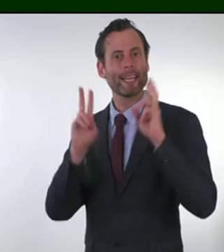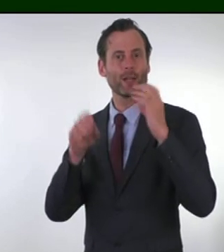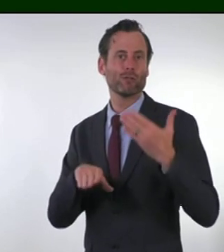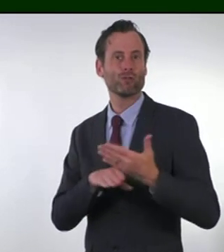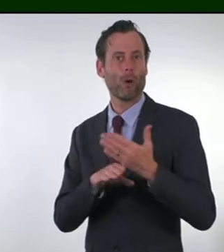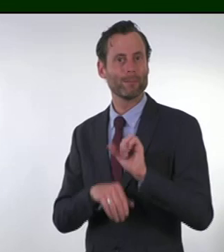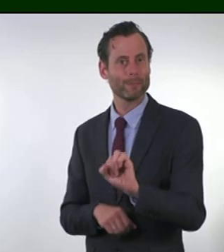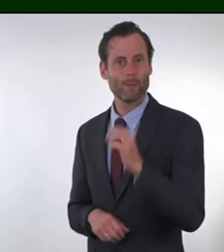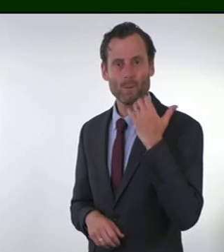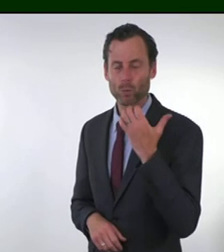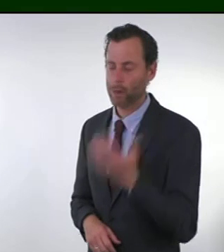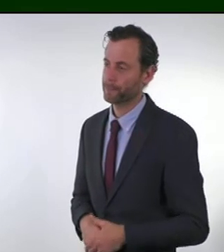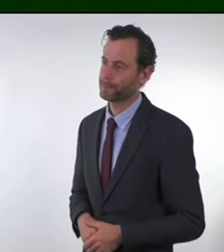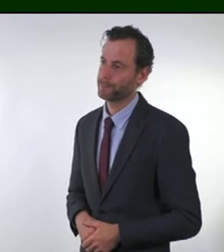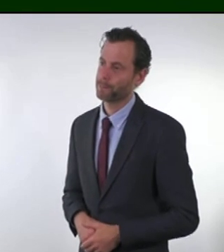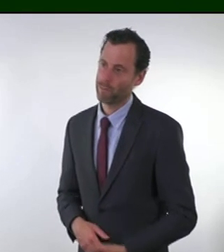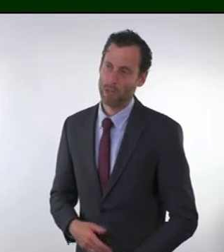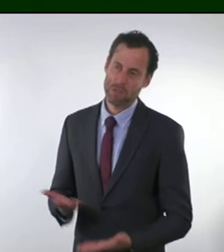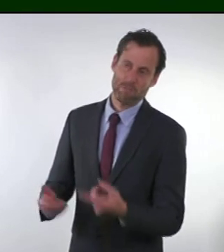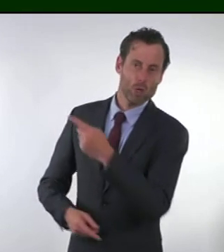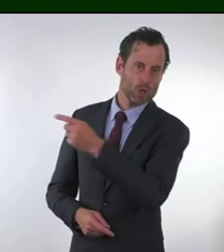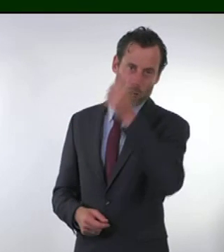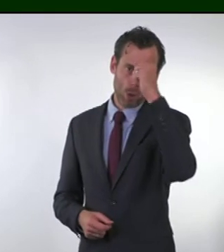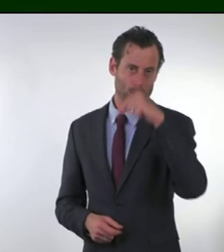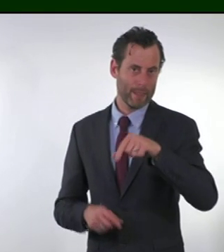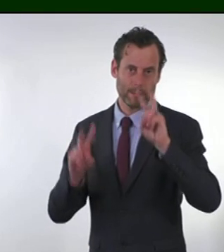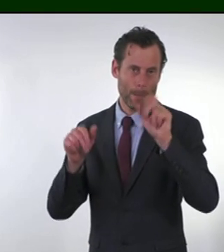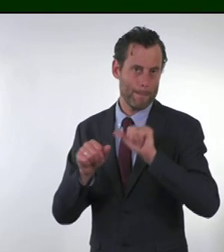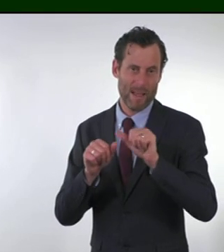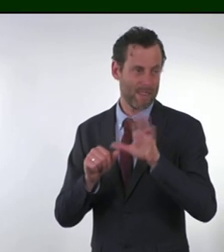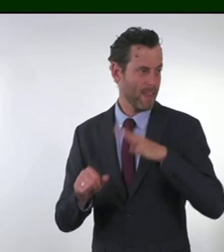My right honourable Friend knows this area better than most. She is absolutely right.